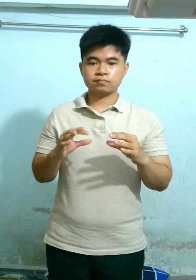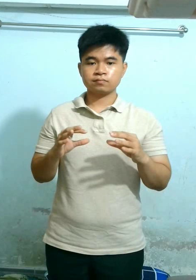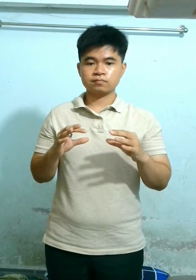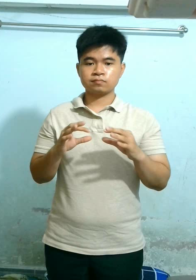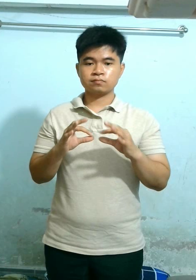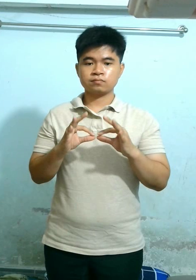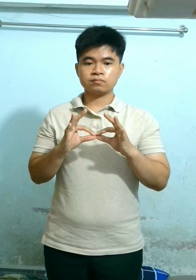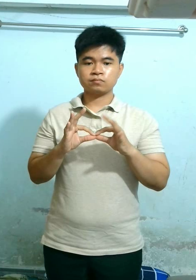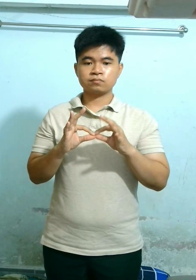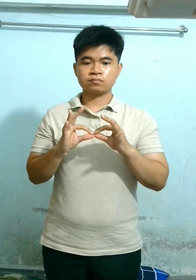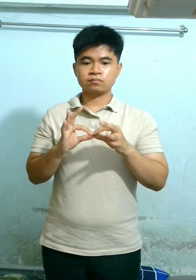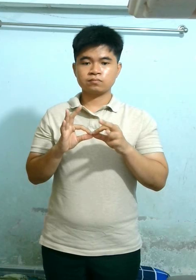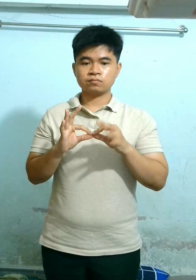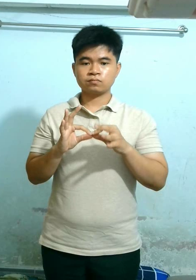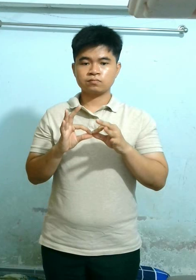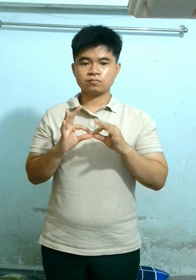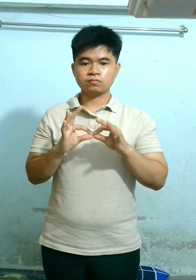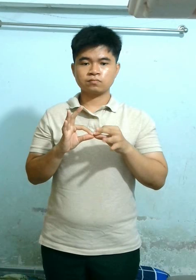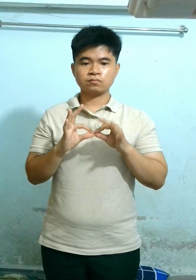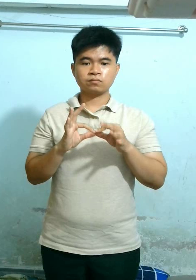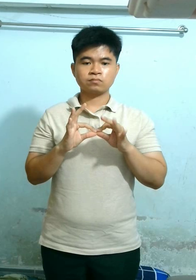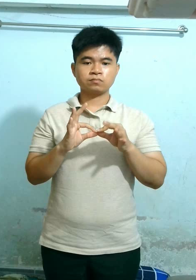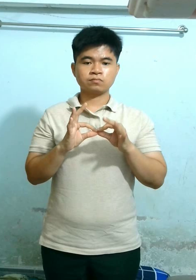phien dich